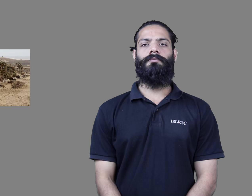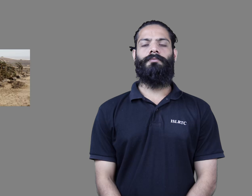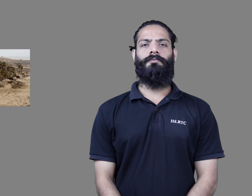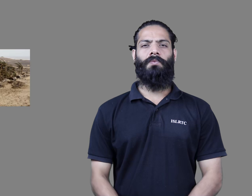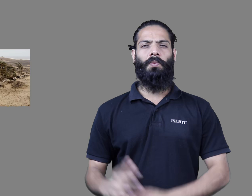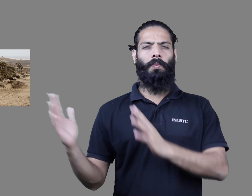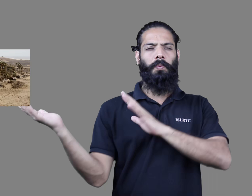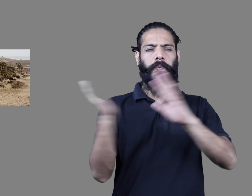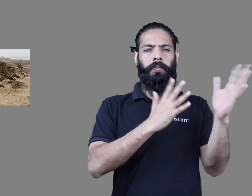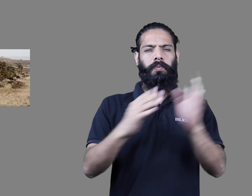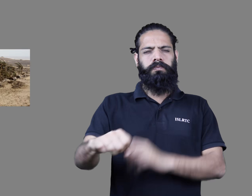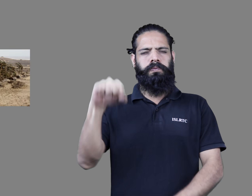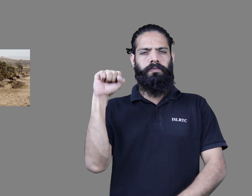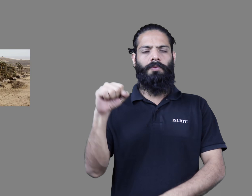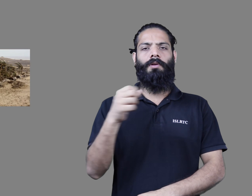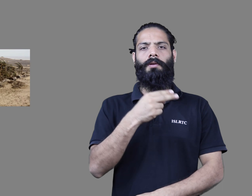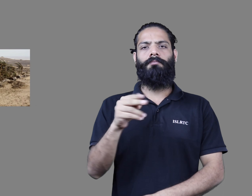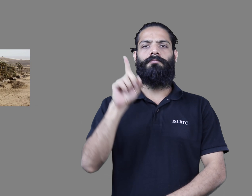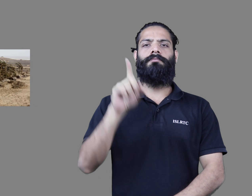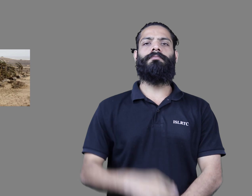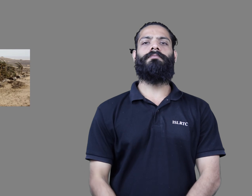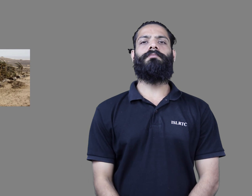Strom